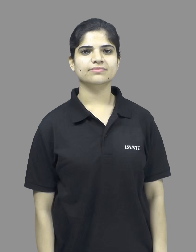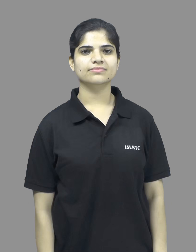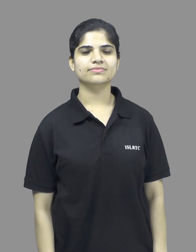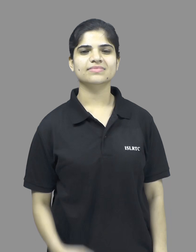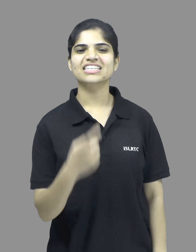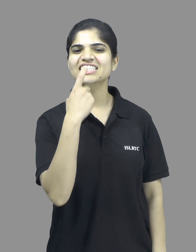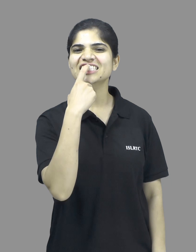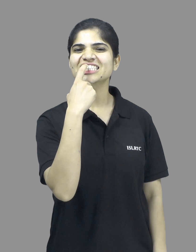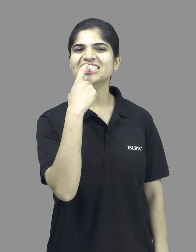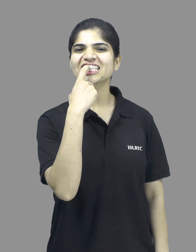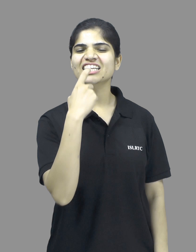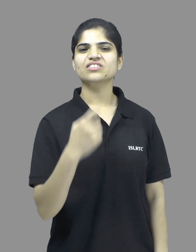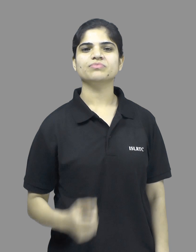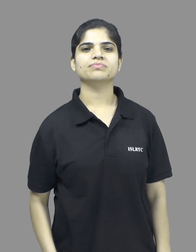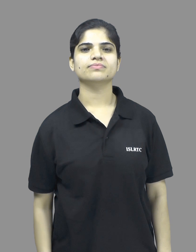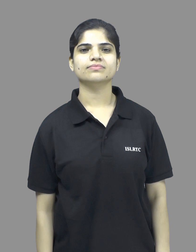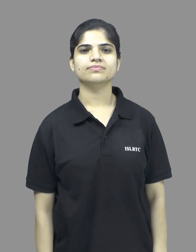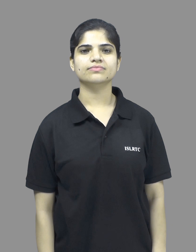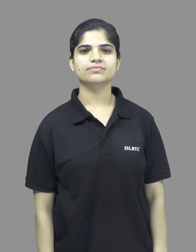Tooth